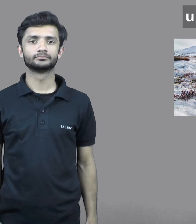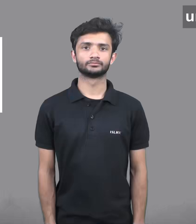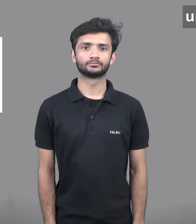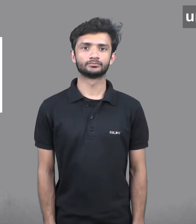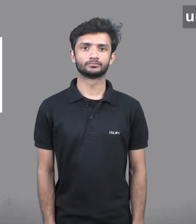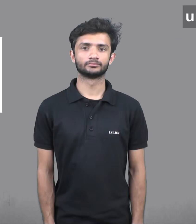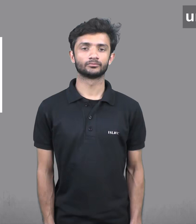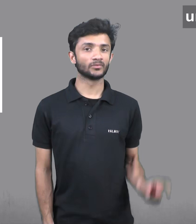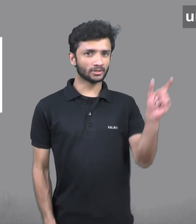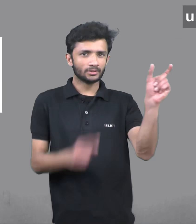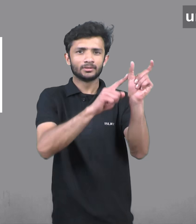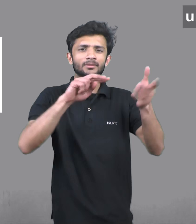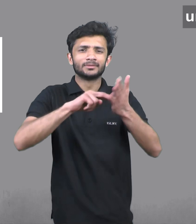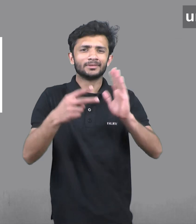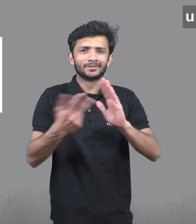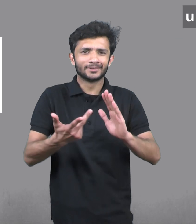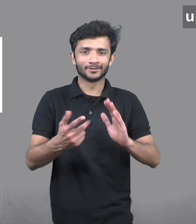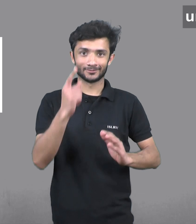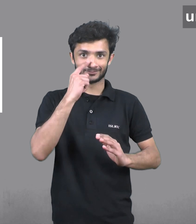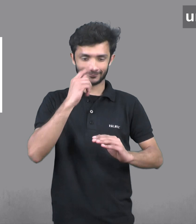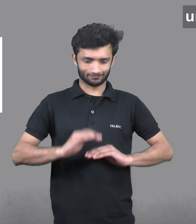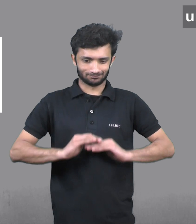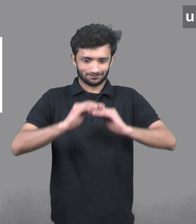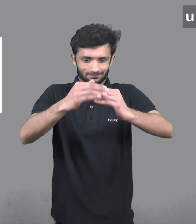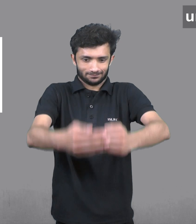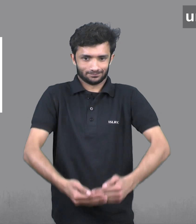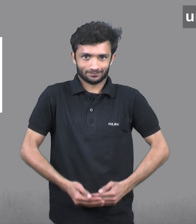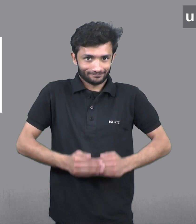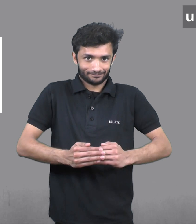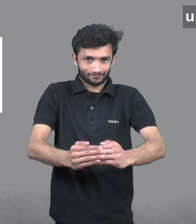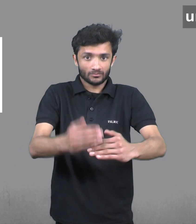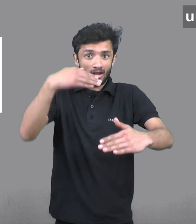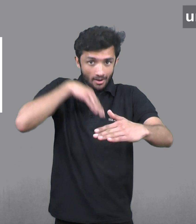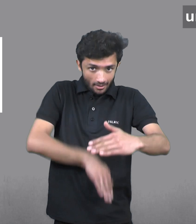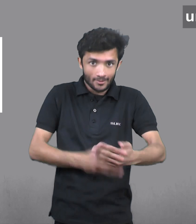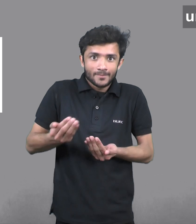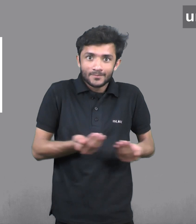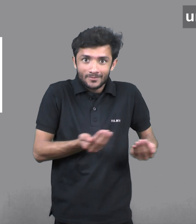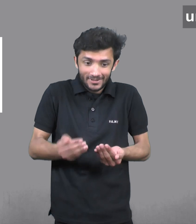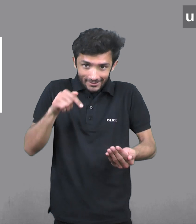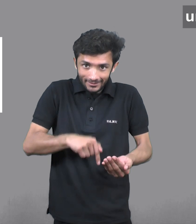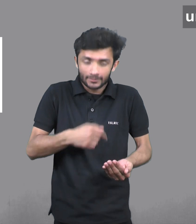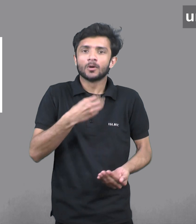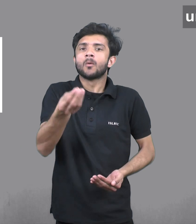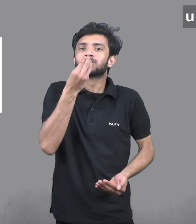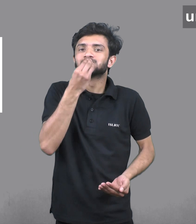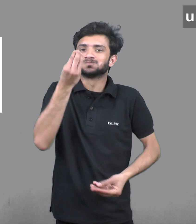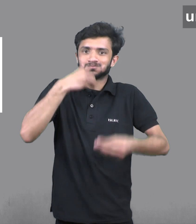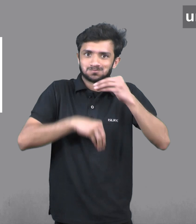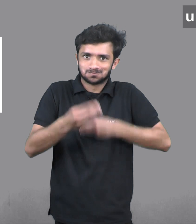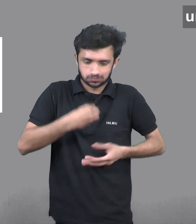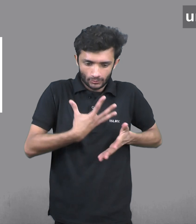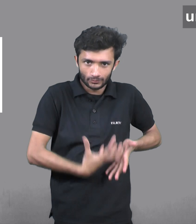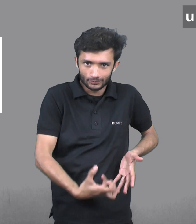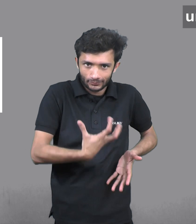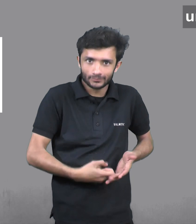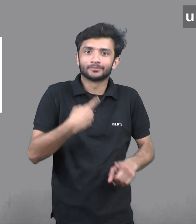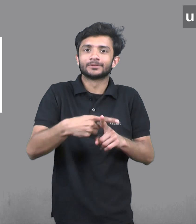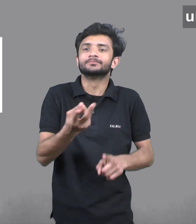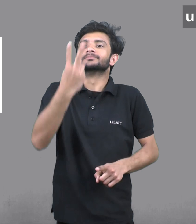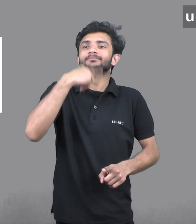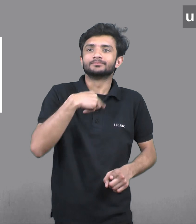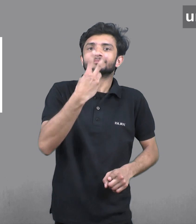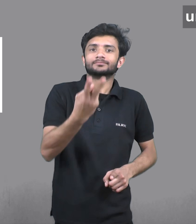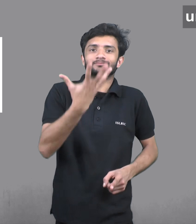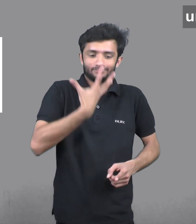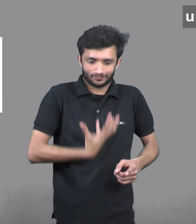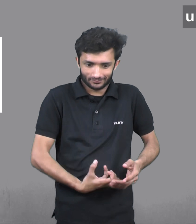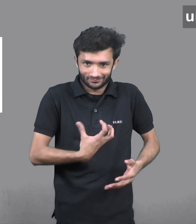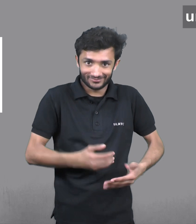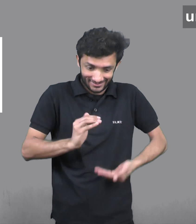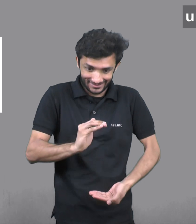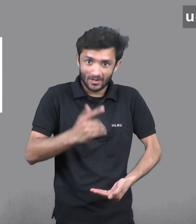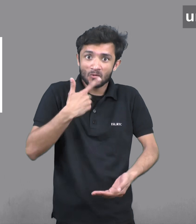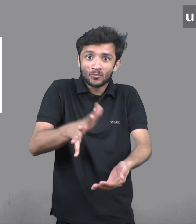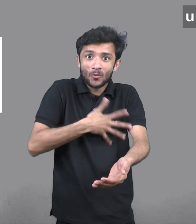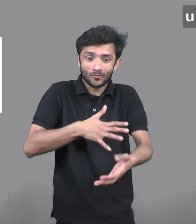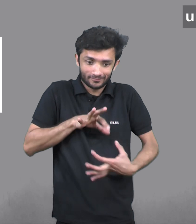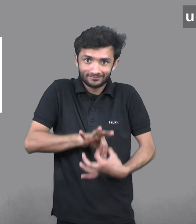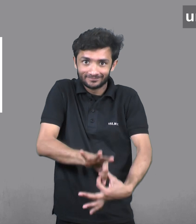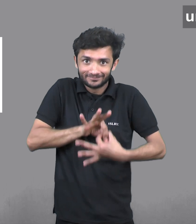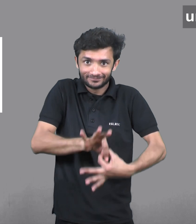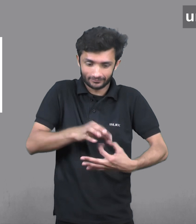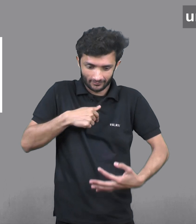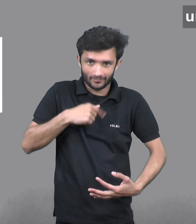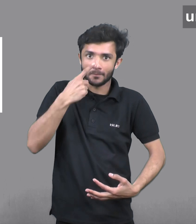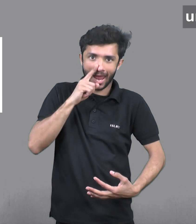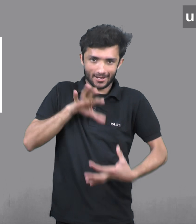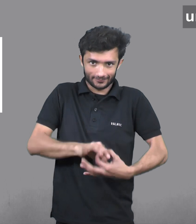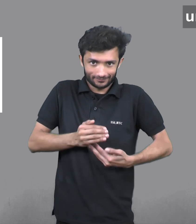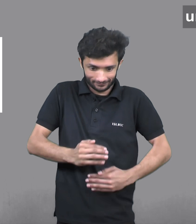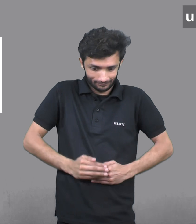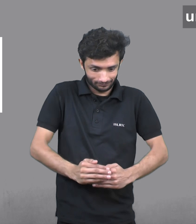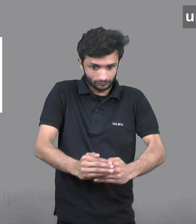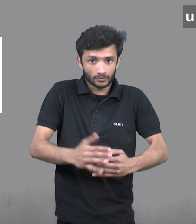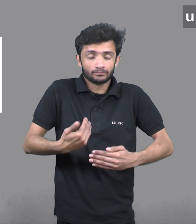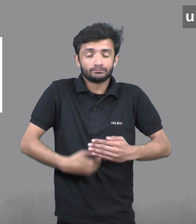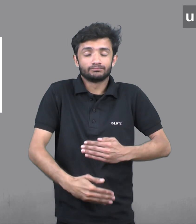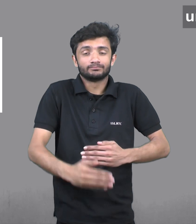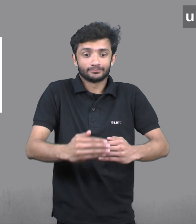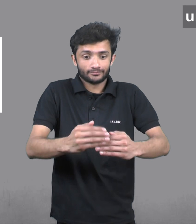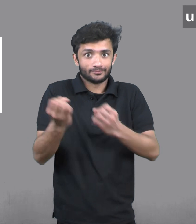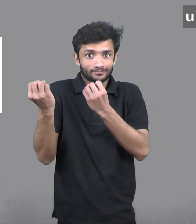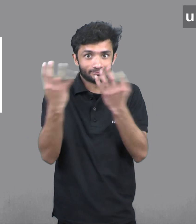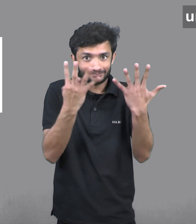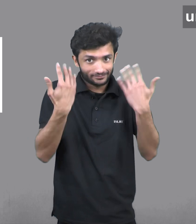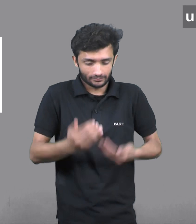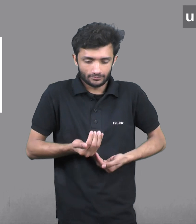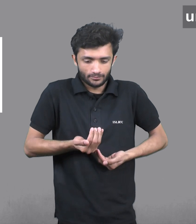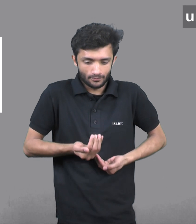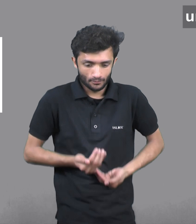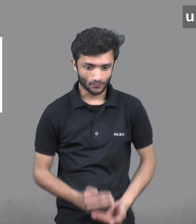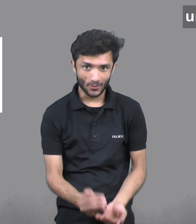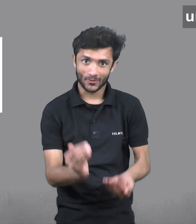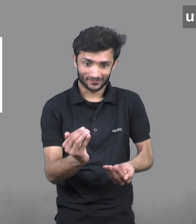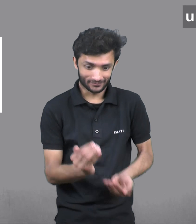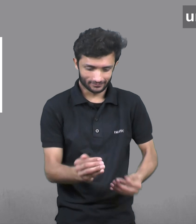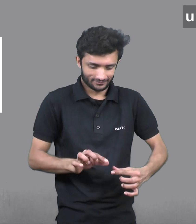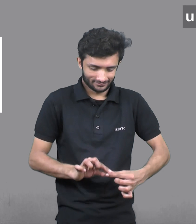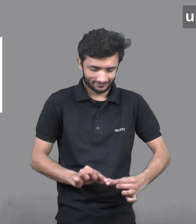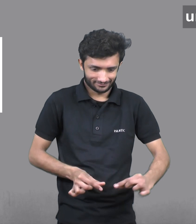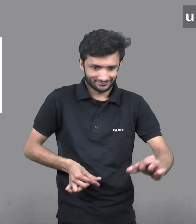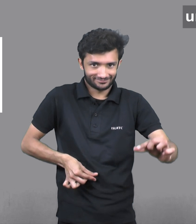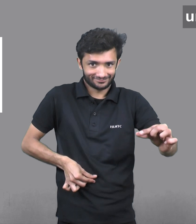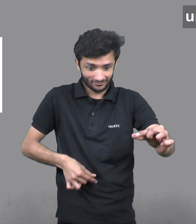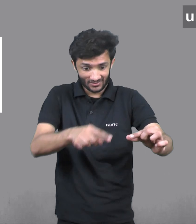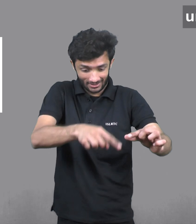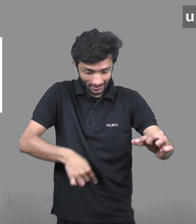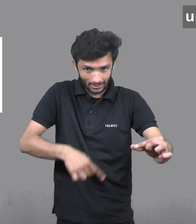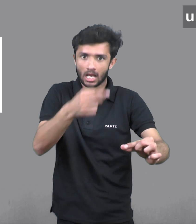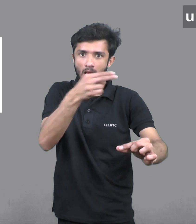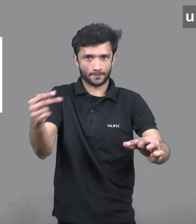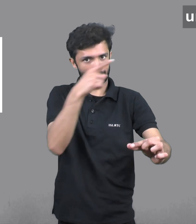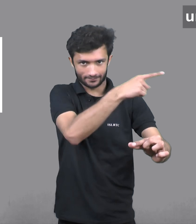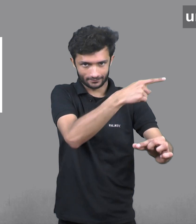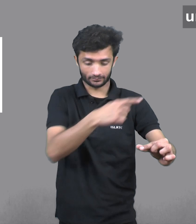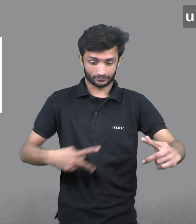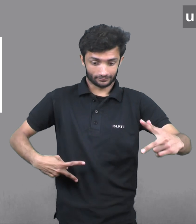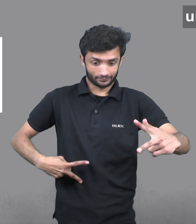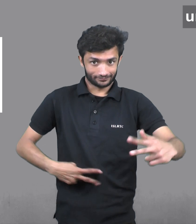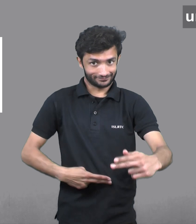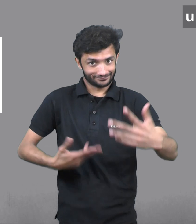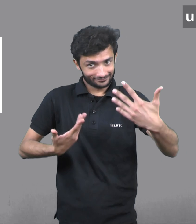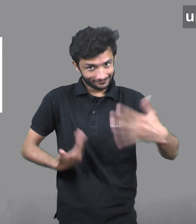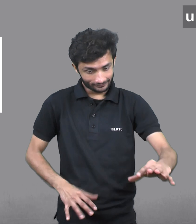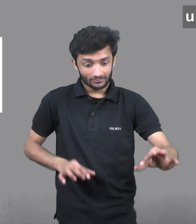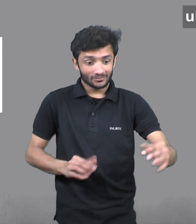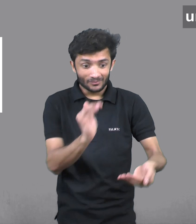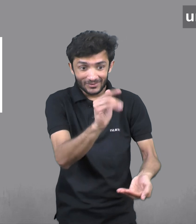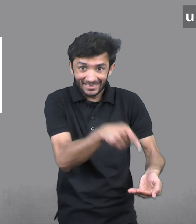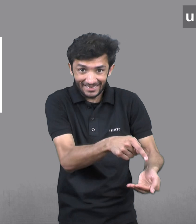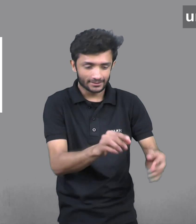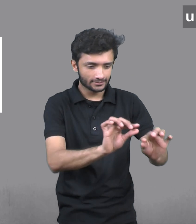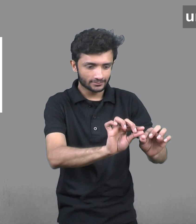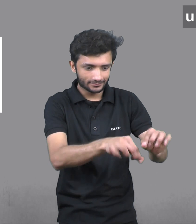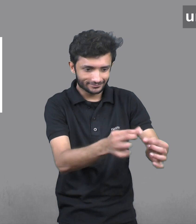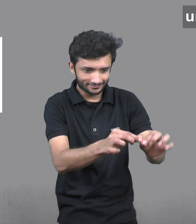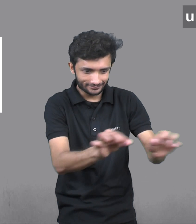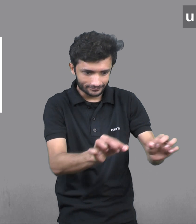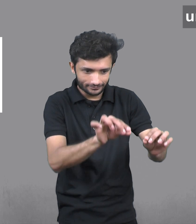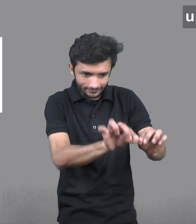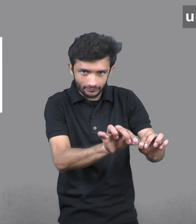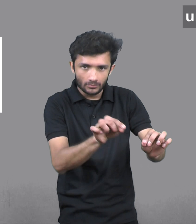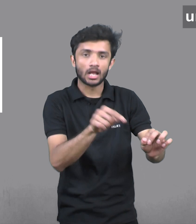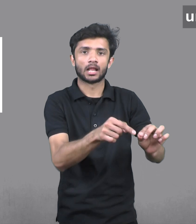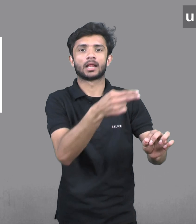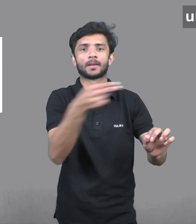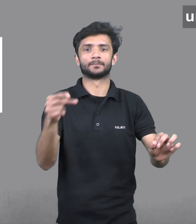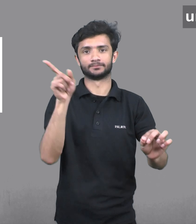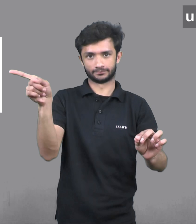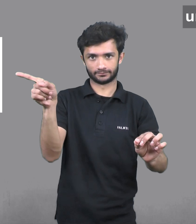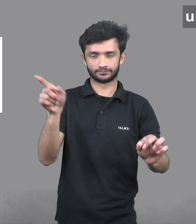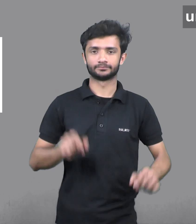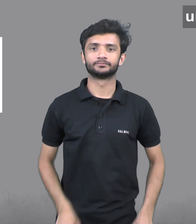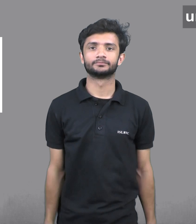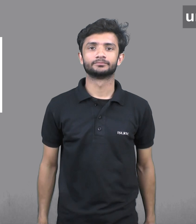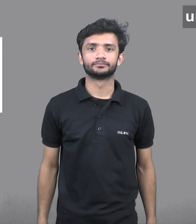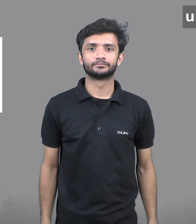Umbilical Cord and Naval